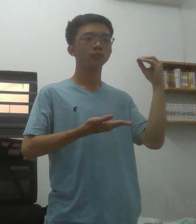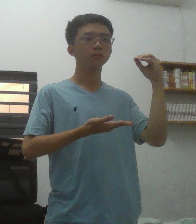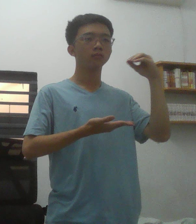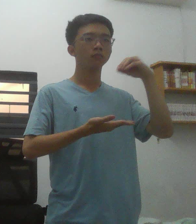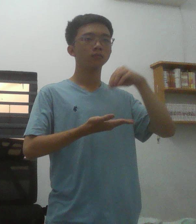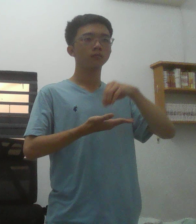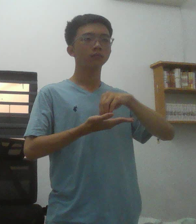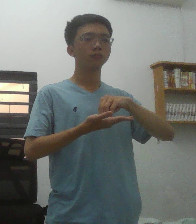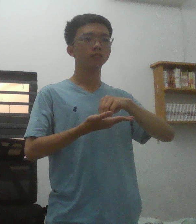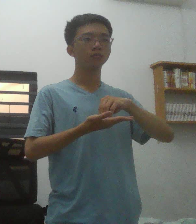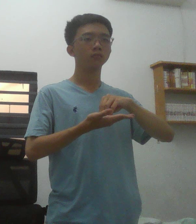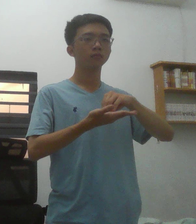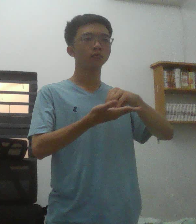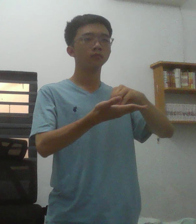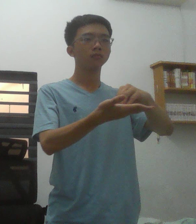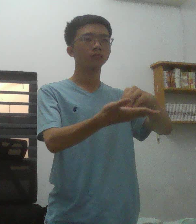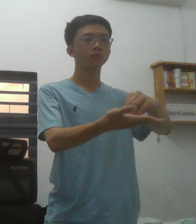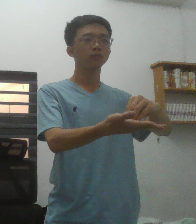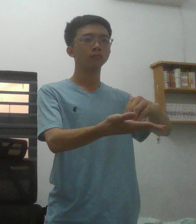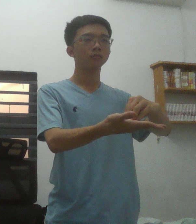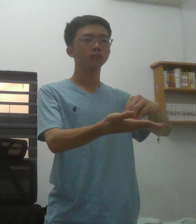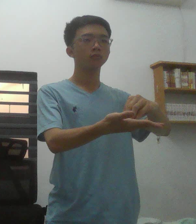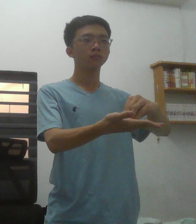san pham